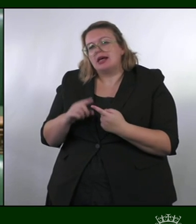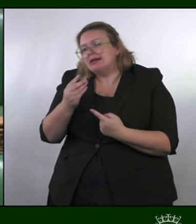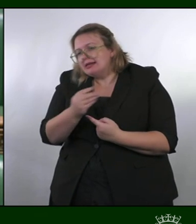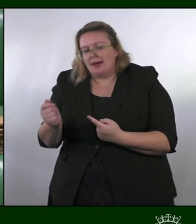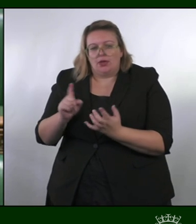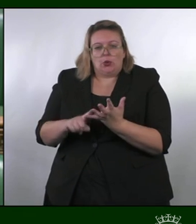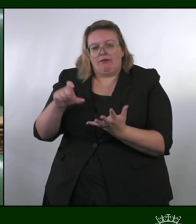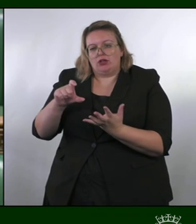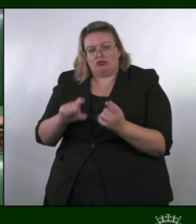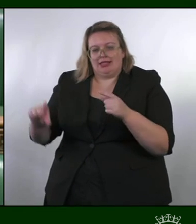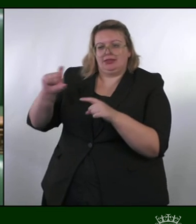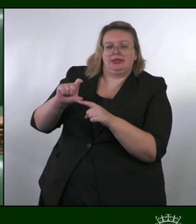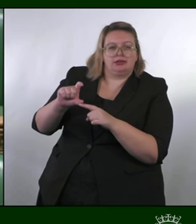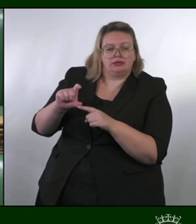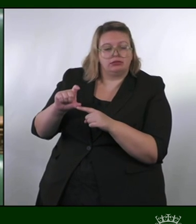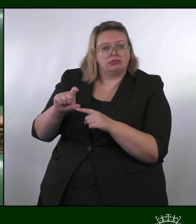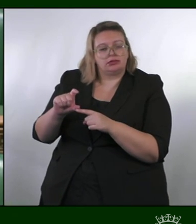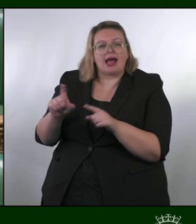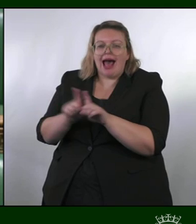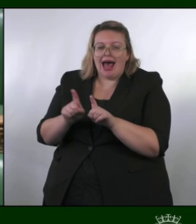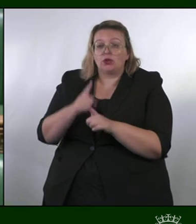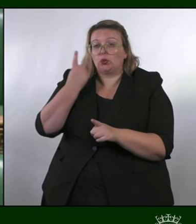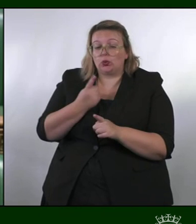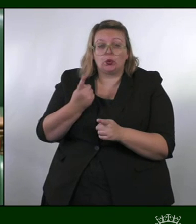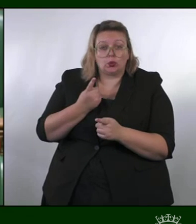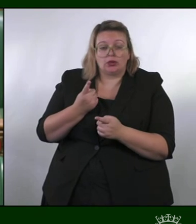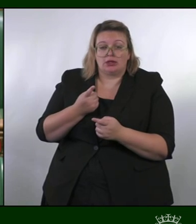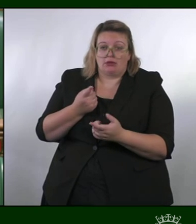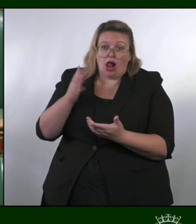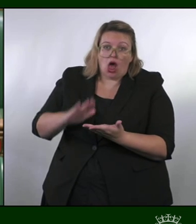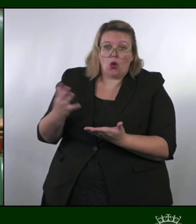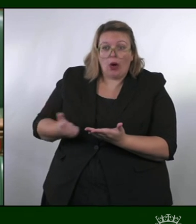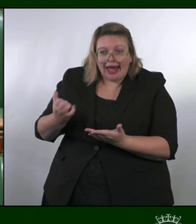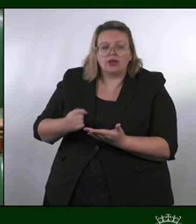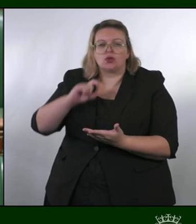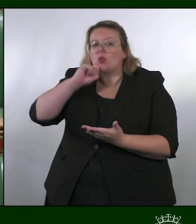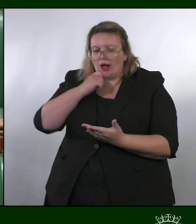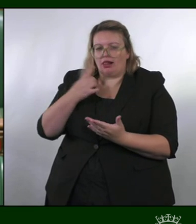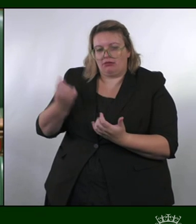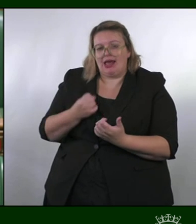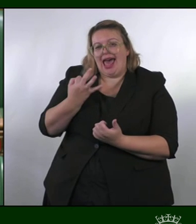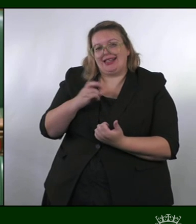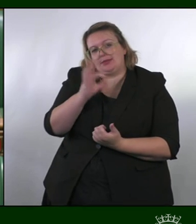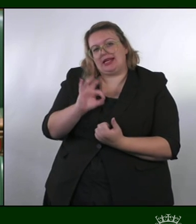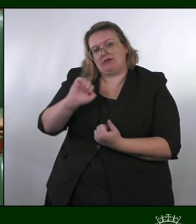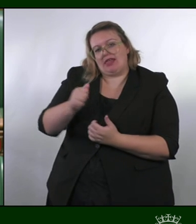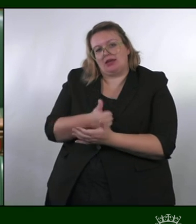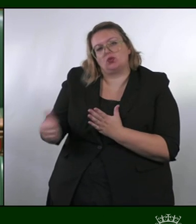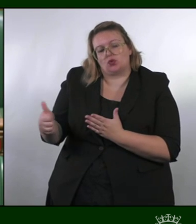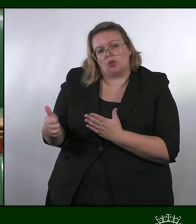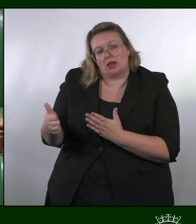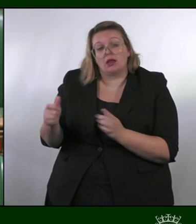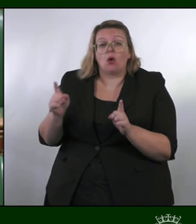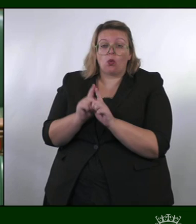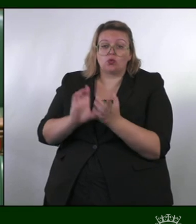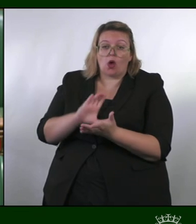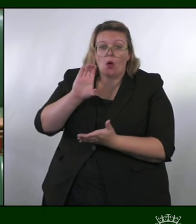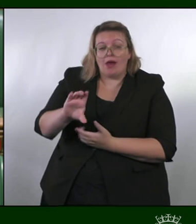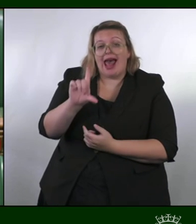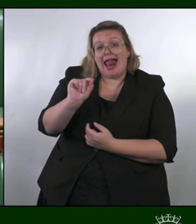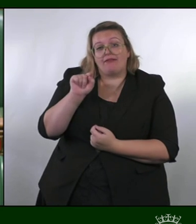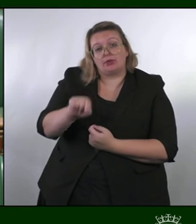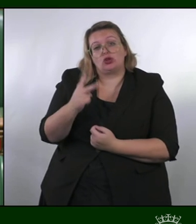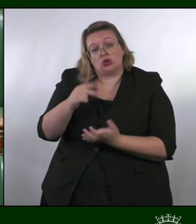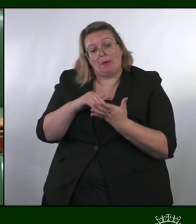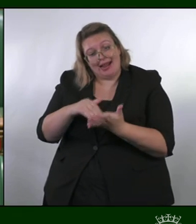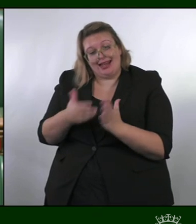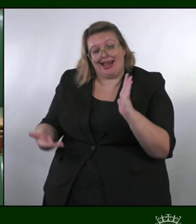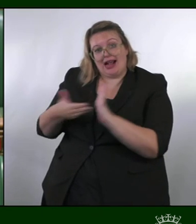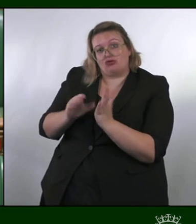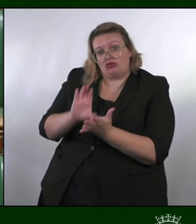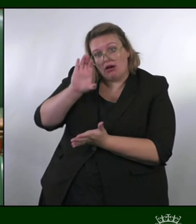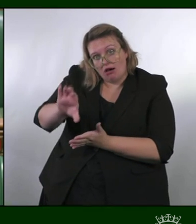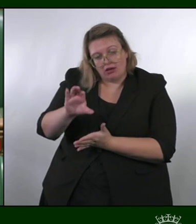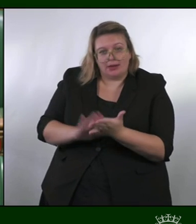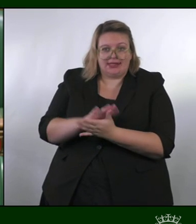To address the hon. Gentleman’s points, we are taking these steps now, at the right time, as the infection rate has continued to go up.